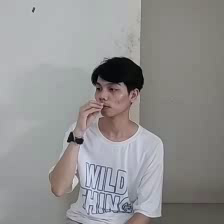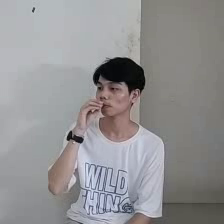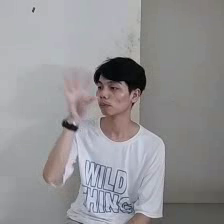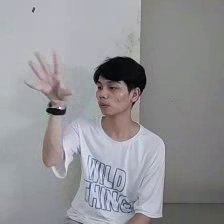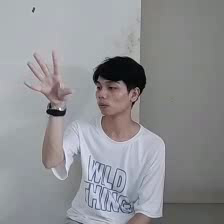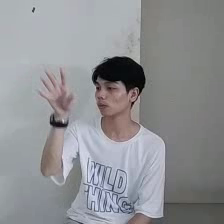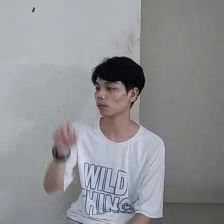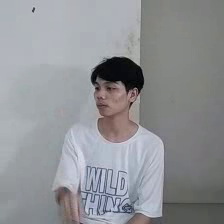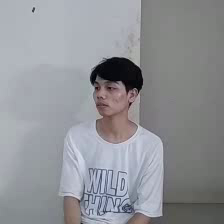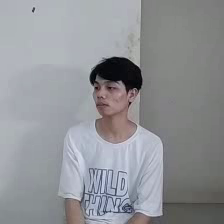Khai báo